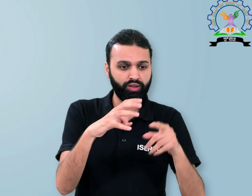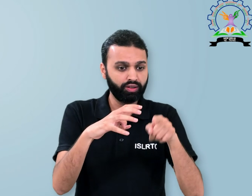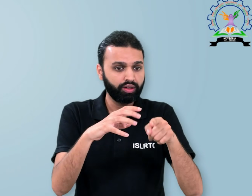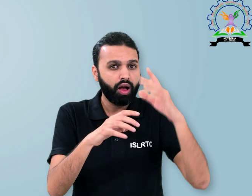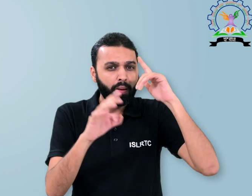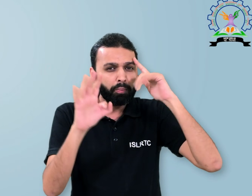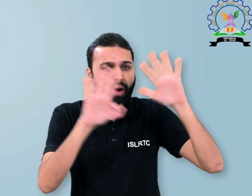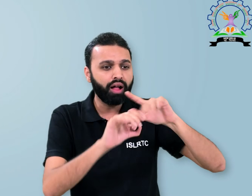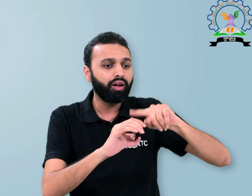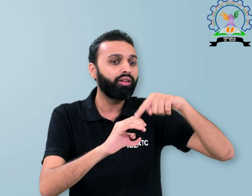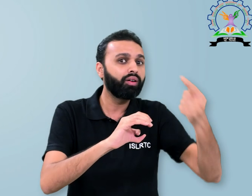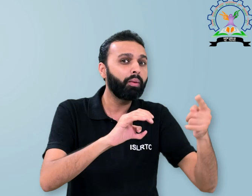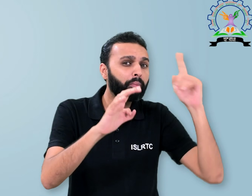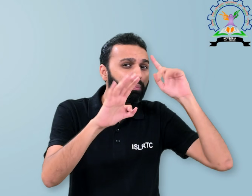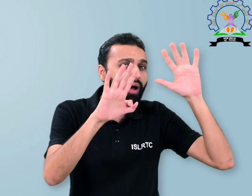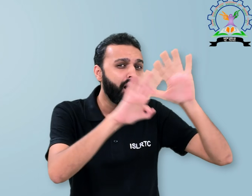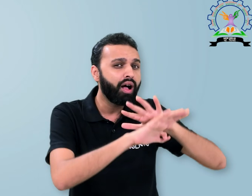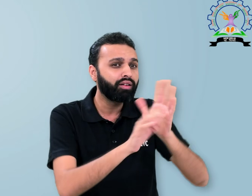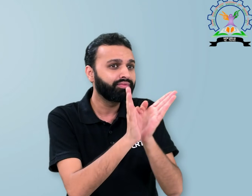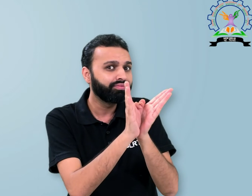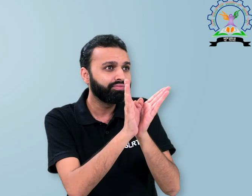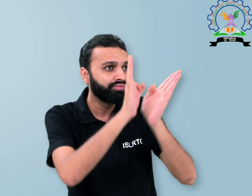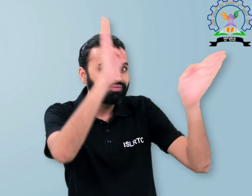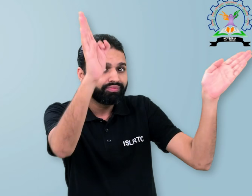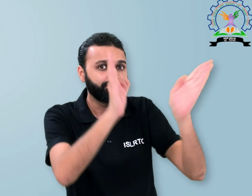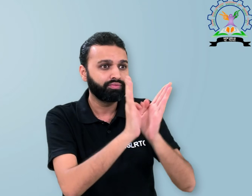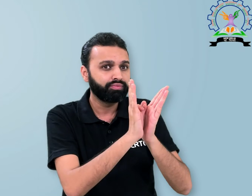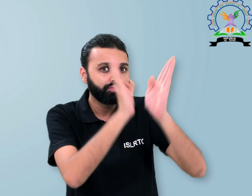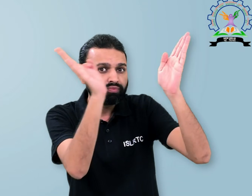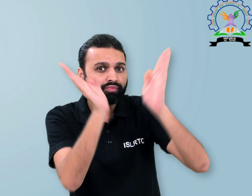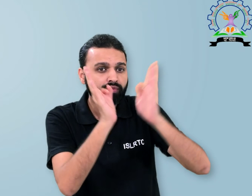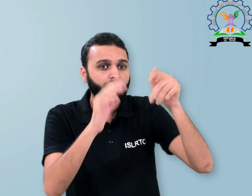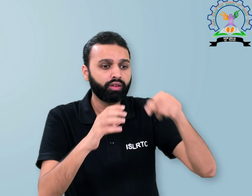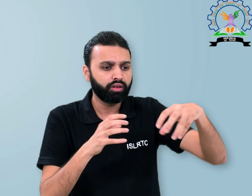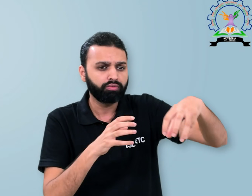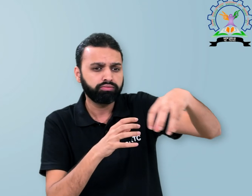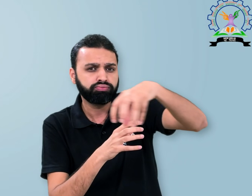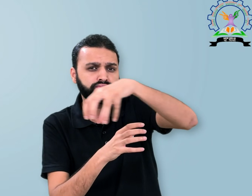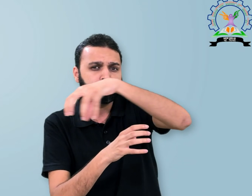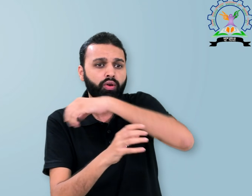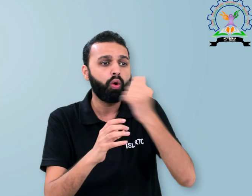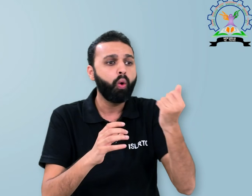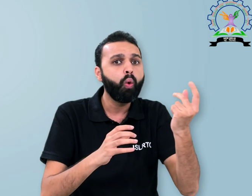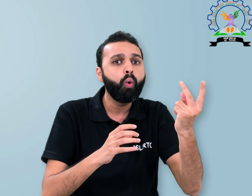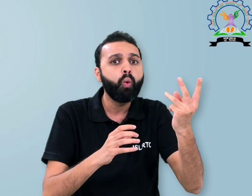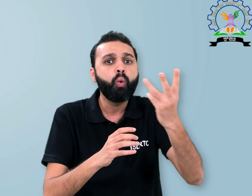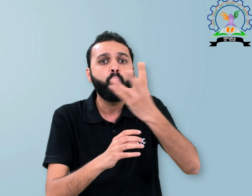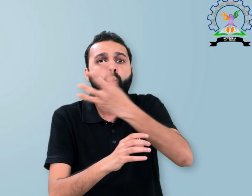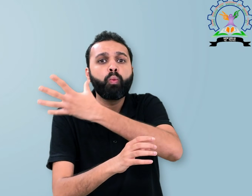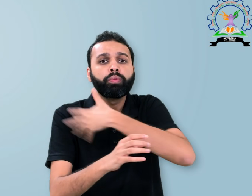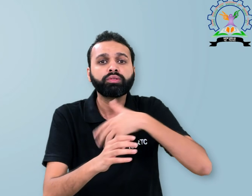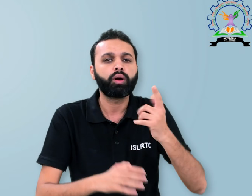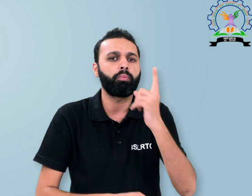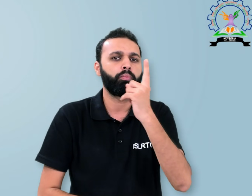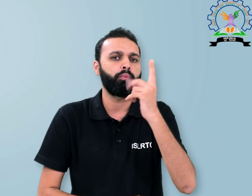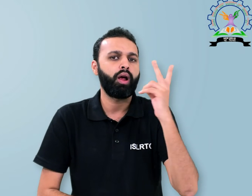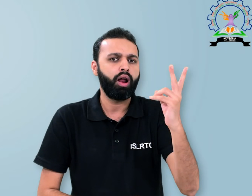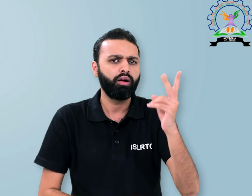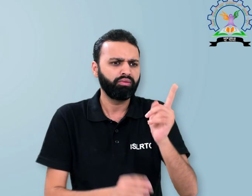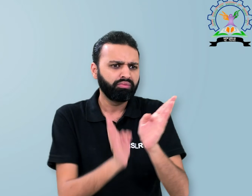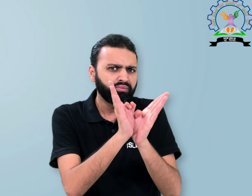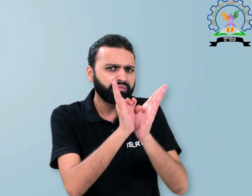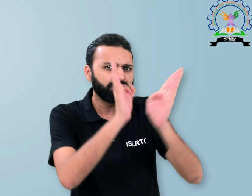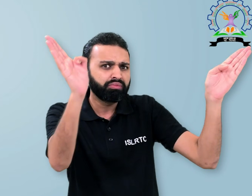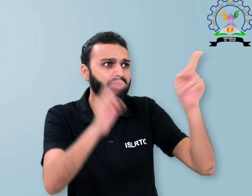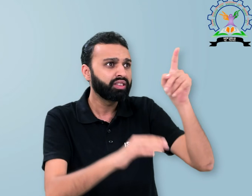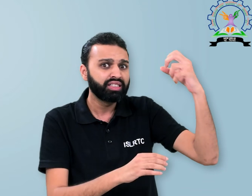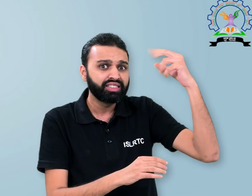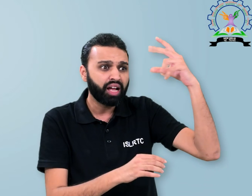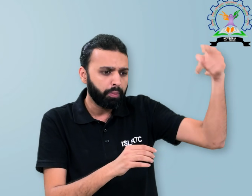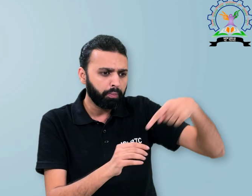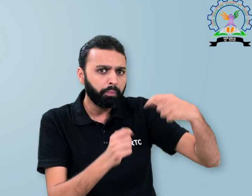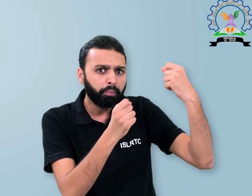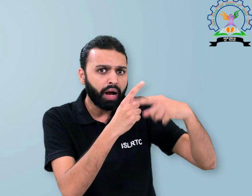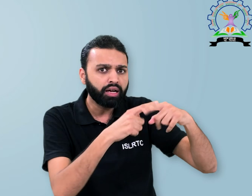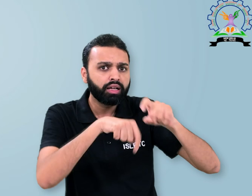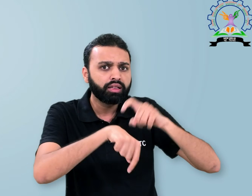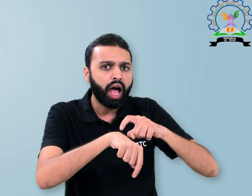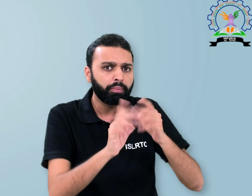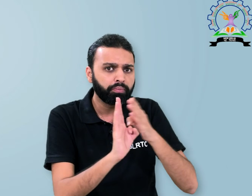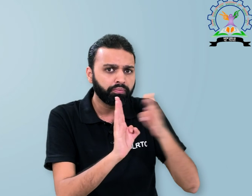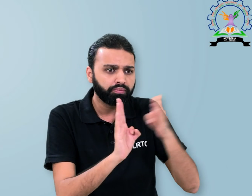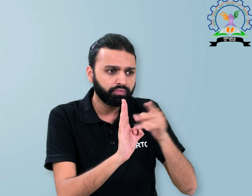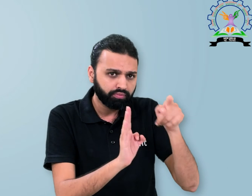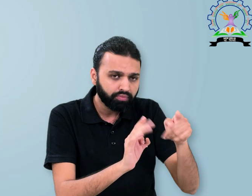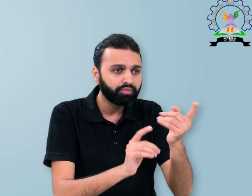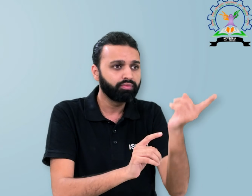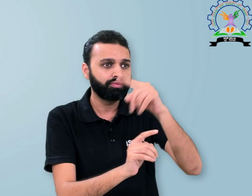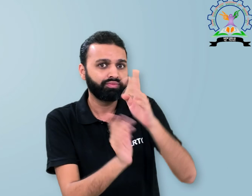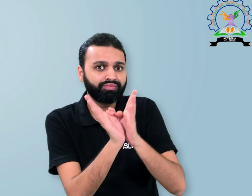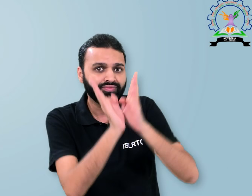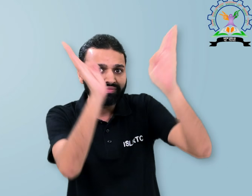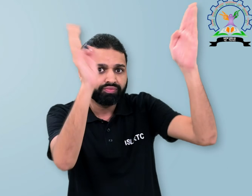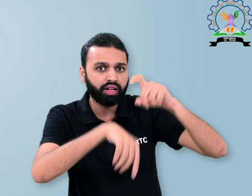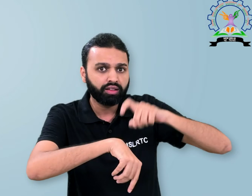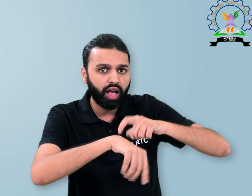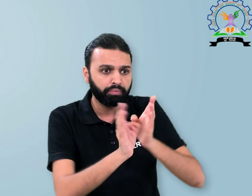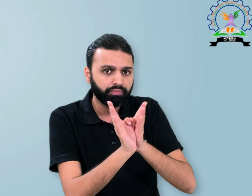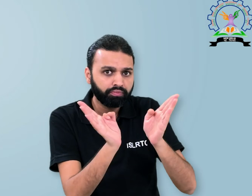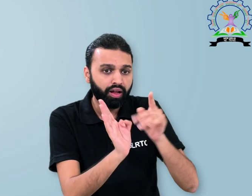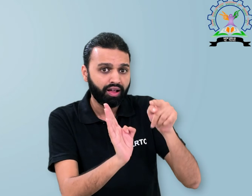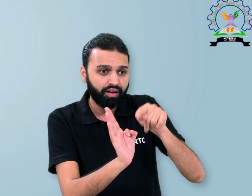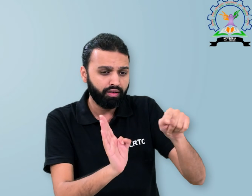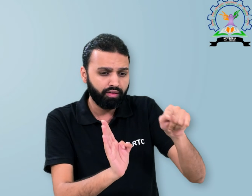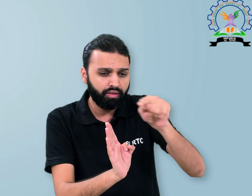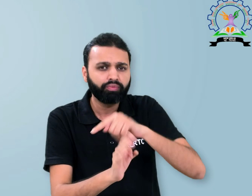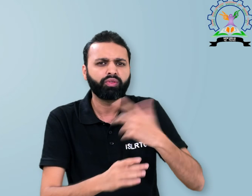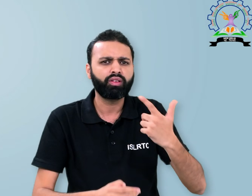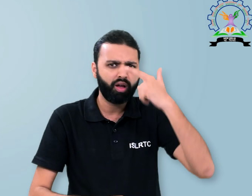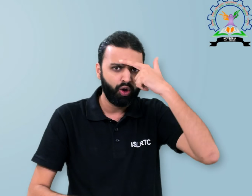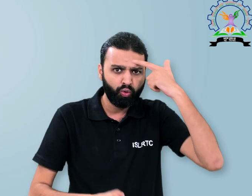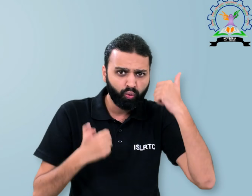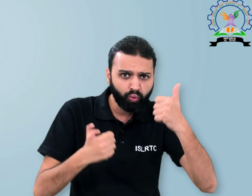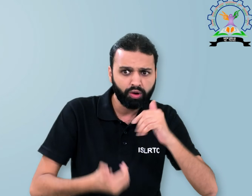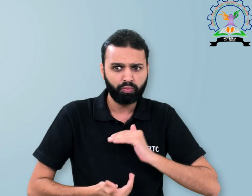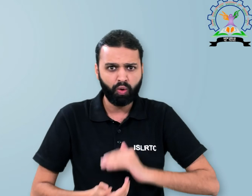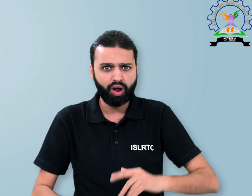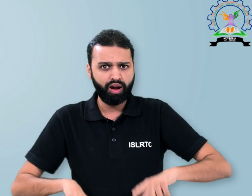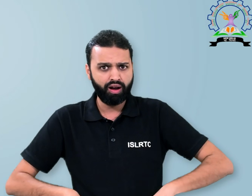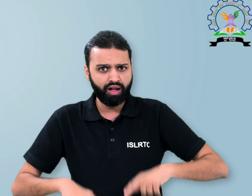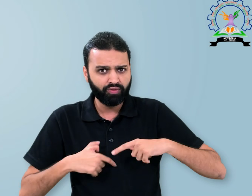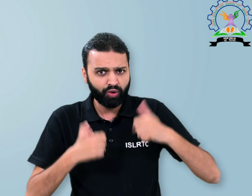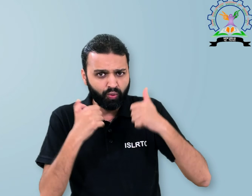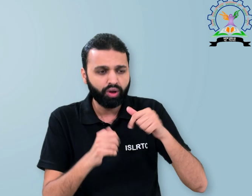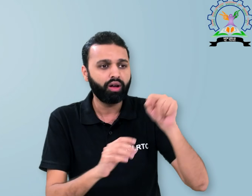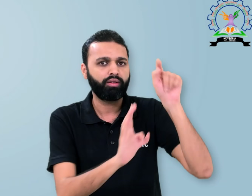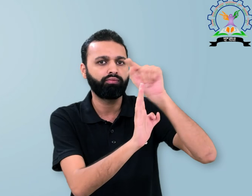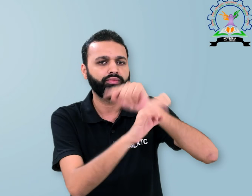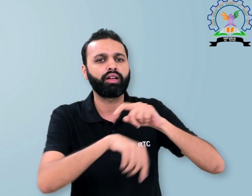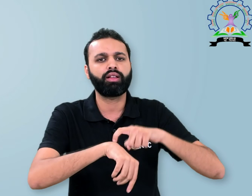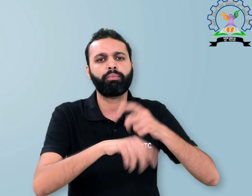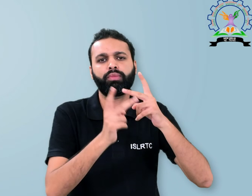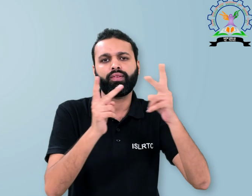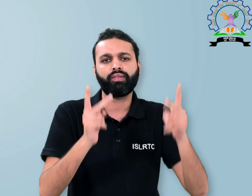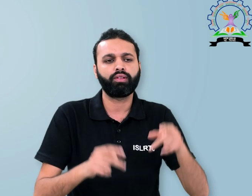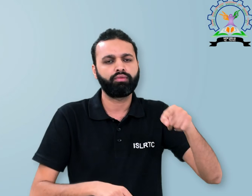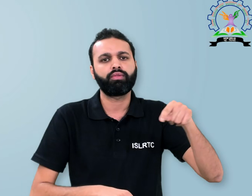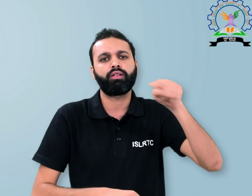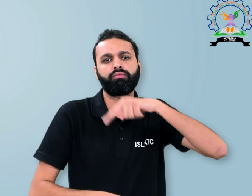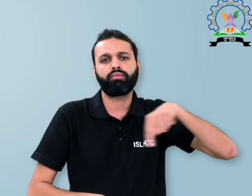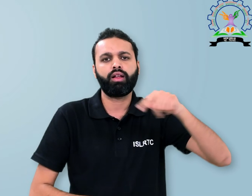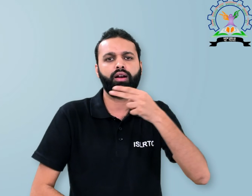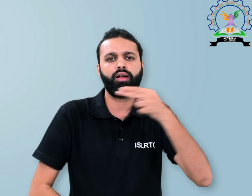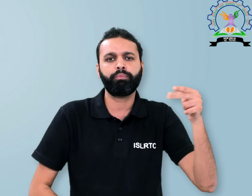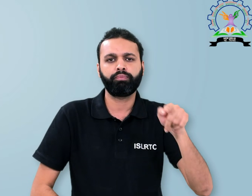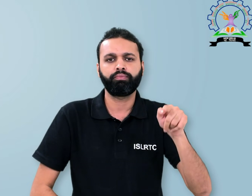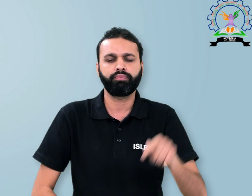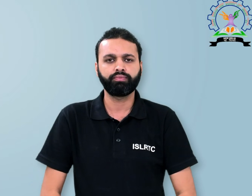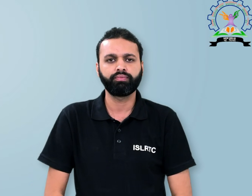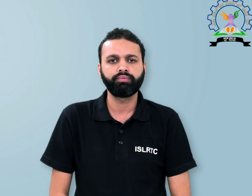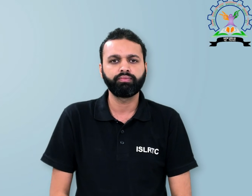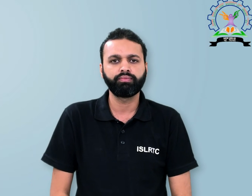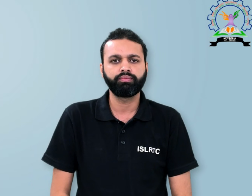The zodiac is a belt of space around Earth. Twelve well-known groups of stars, called constellations, lie in the zodiac.